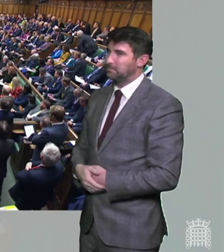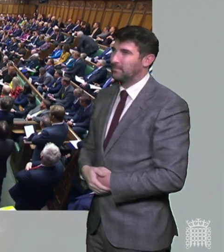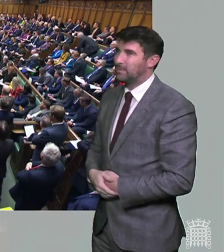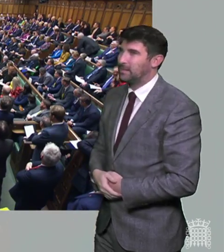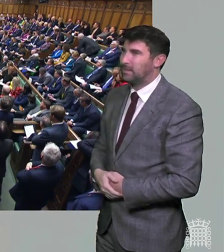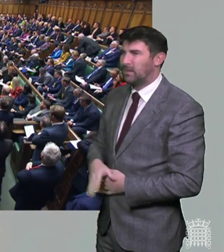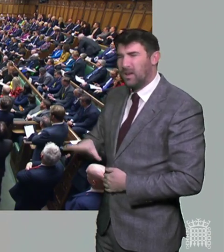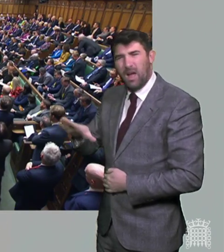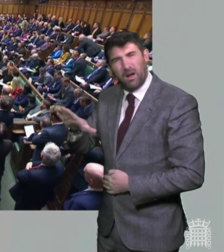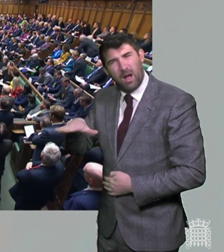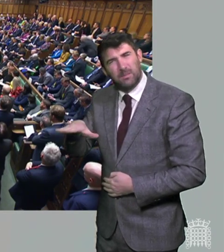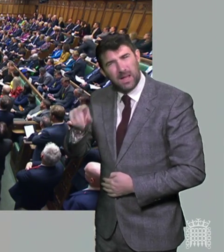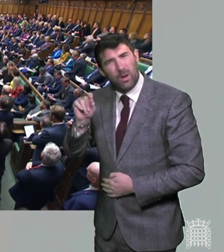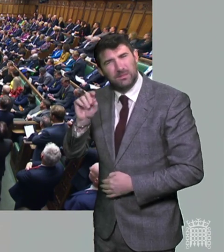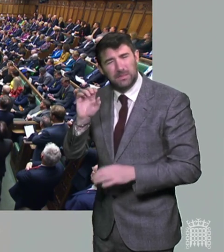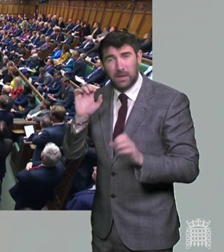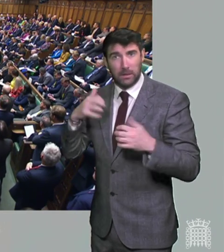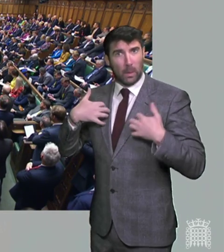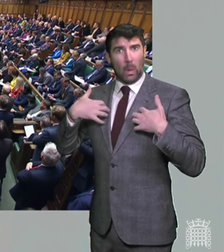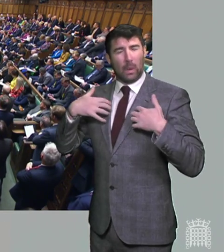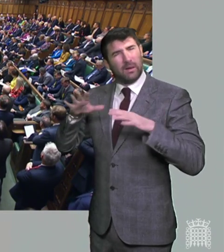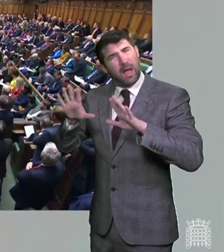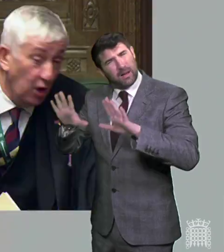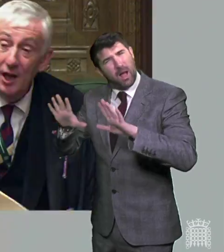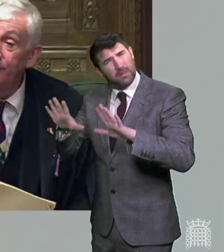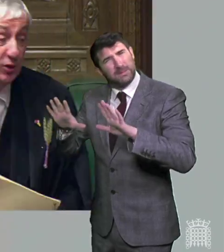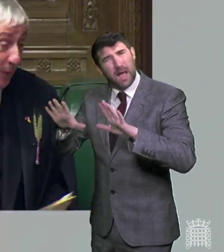Order. Can we just calm it down a little? I want to hear the replies.